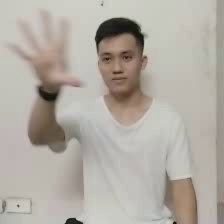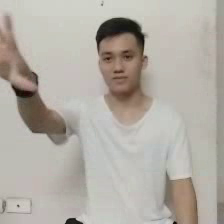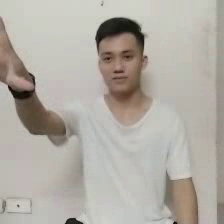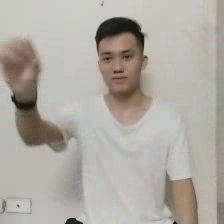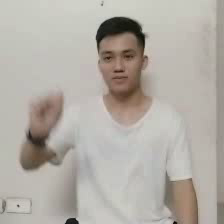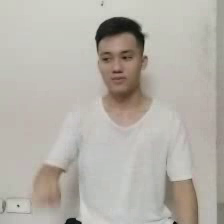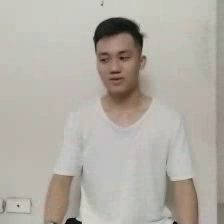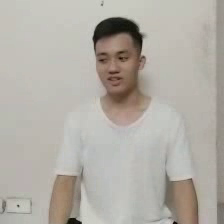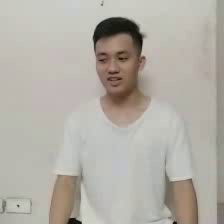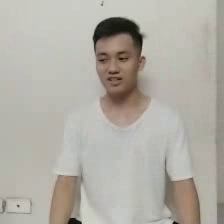Khai báo